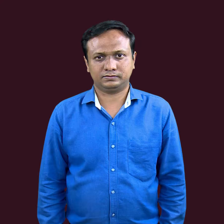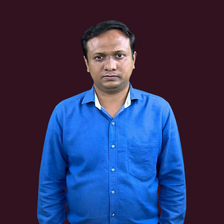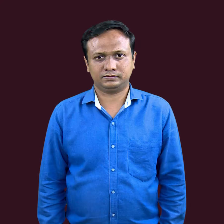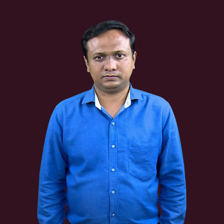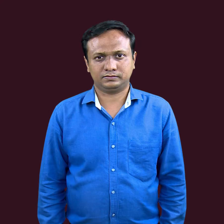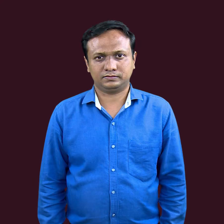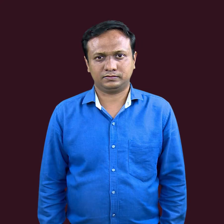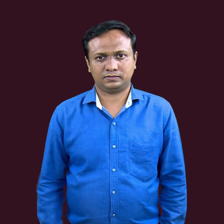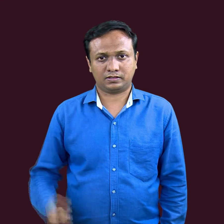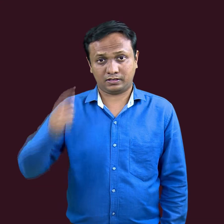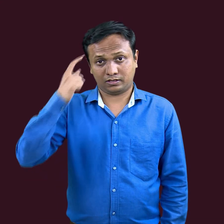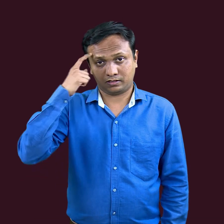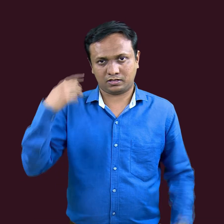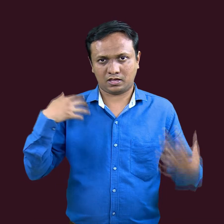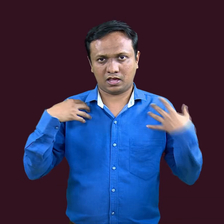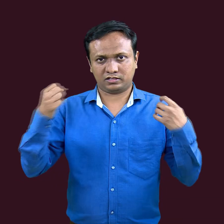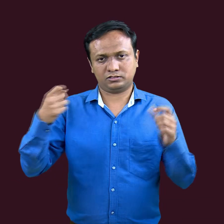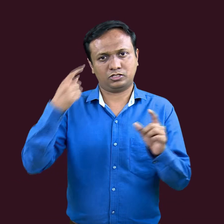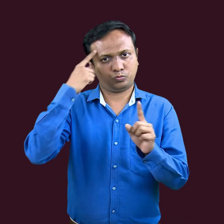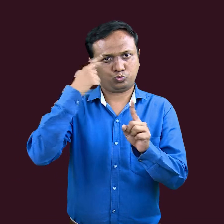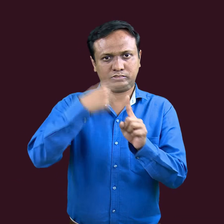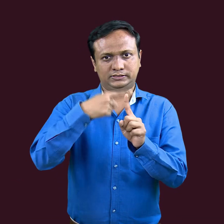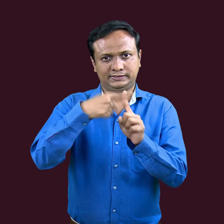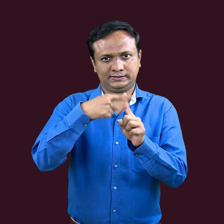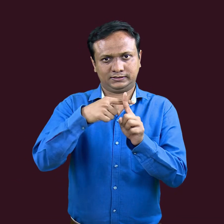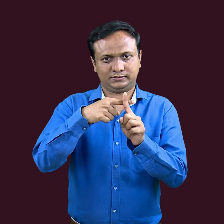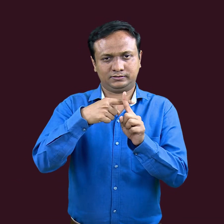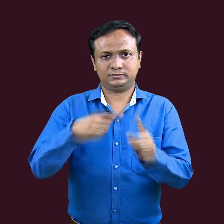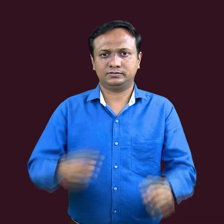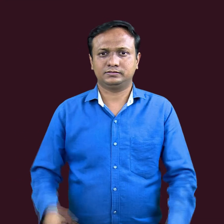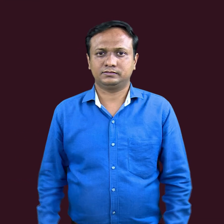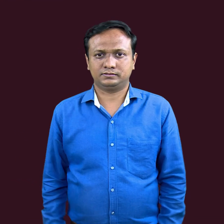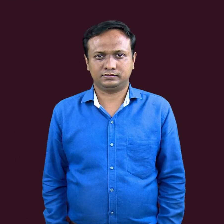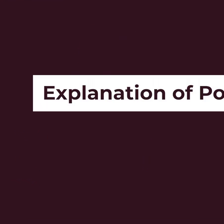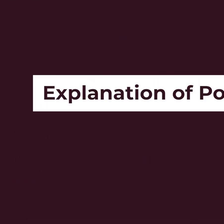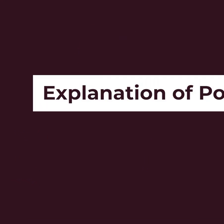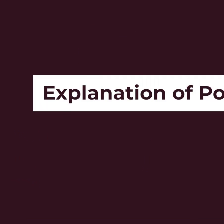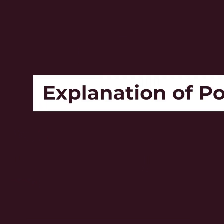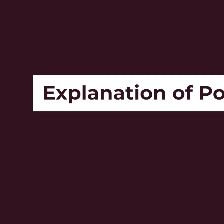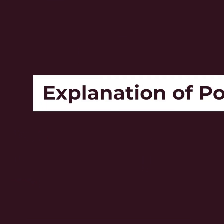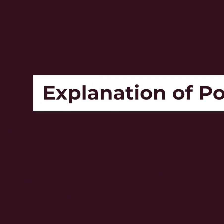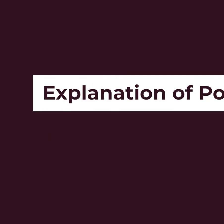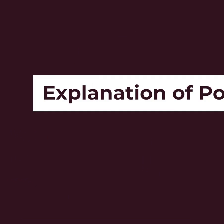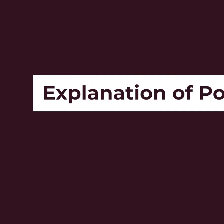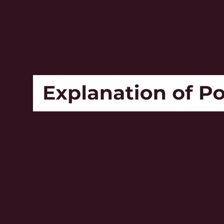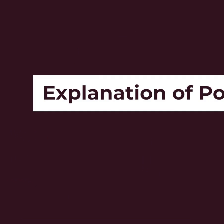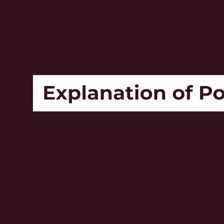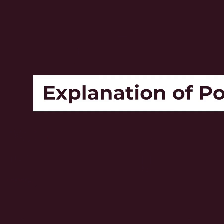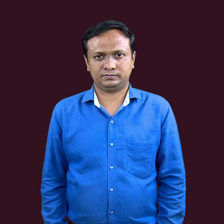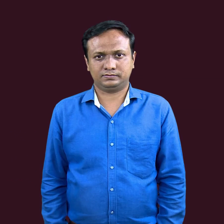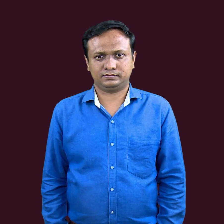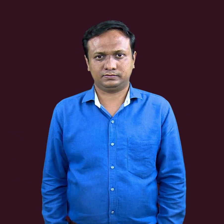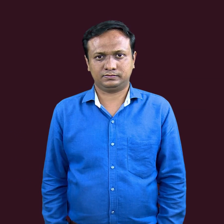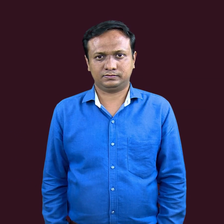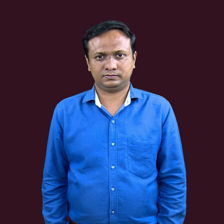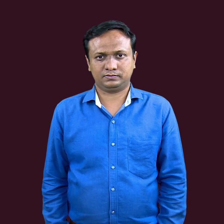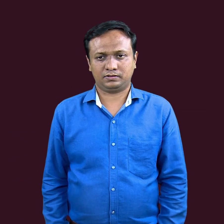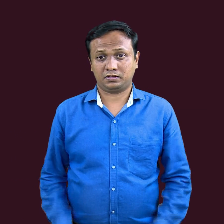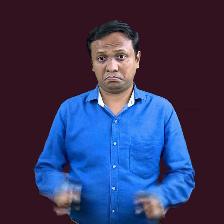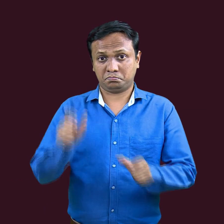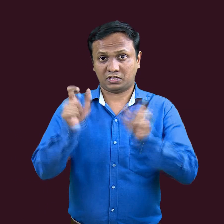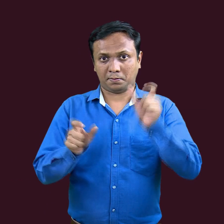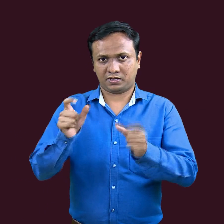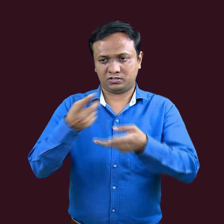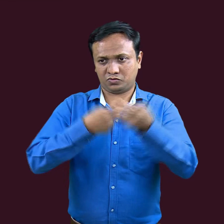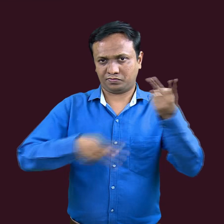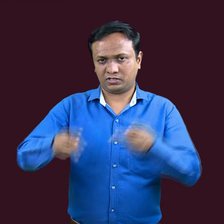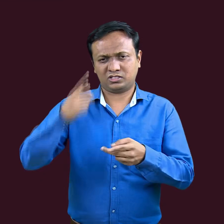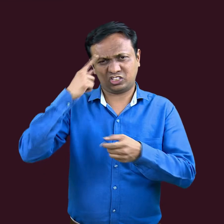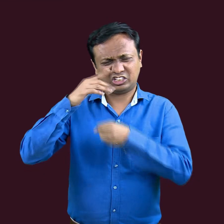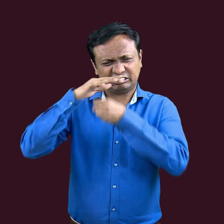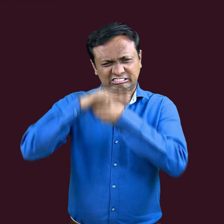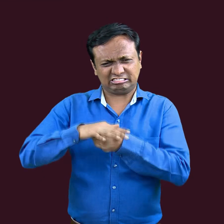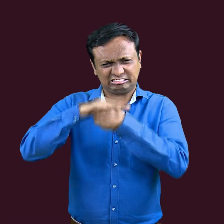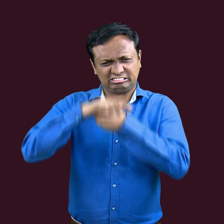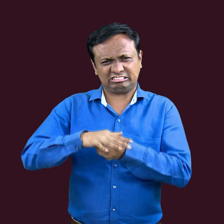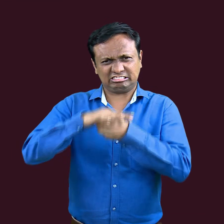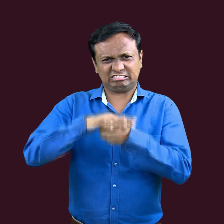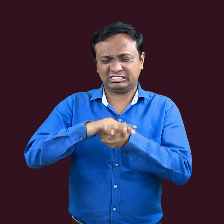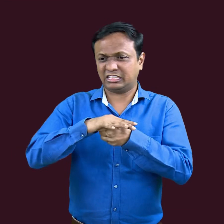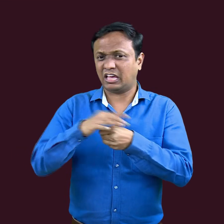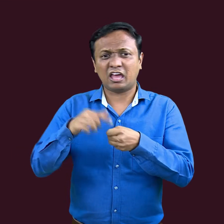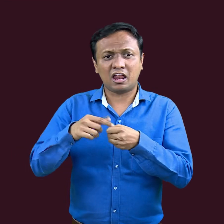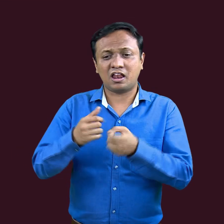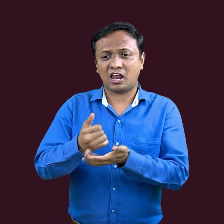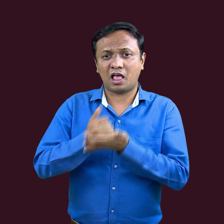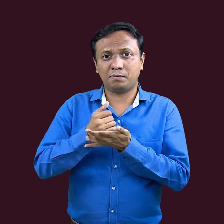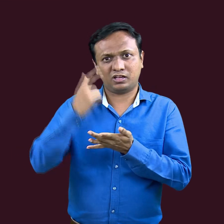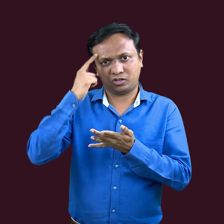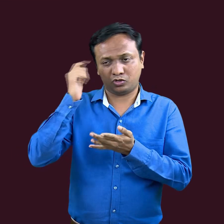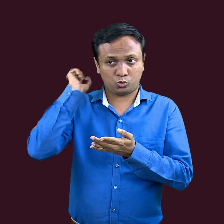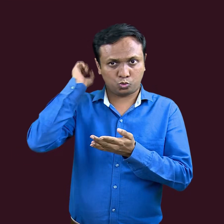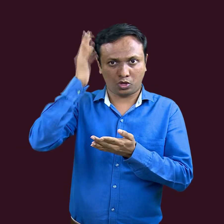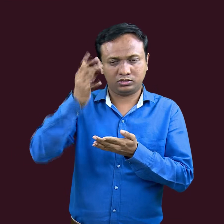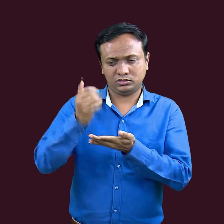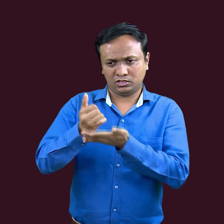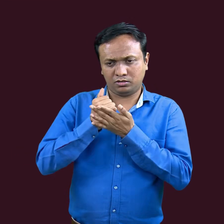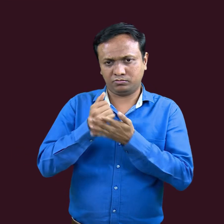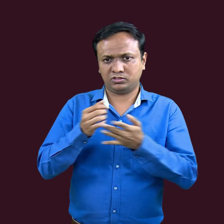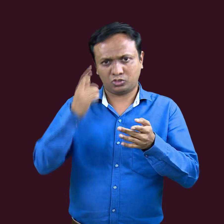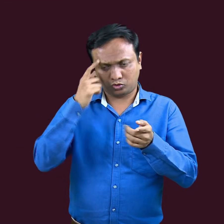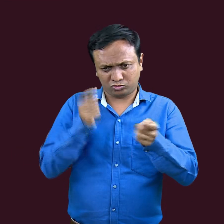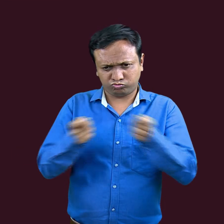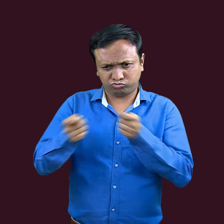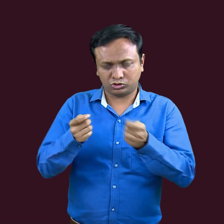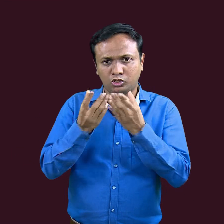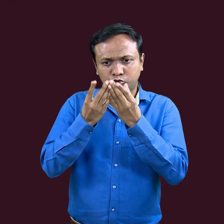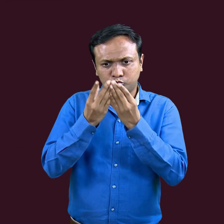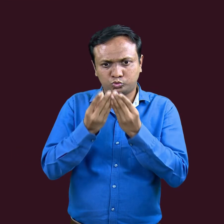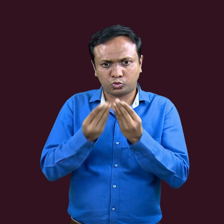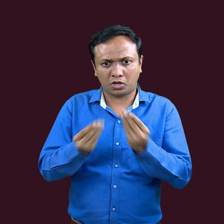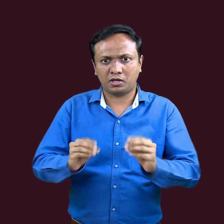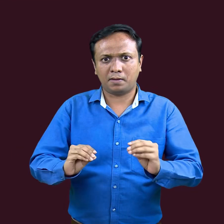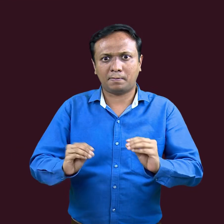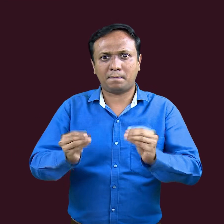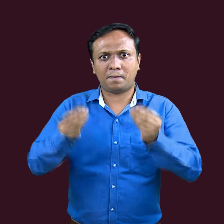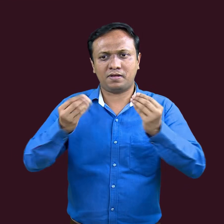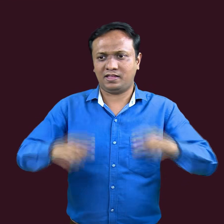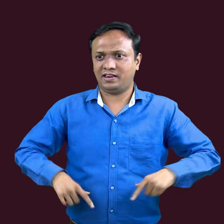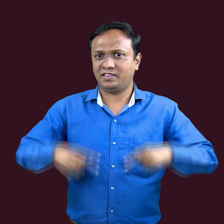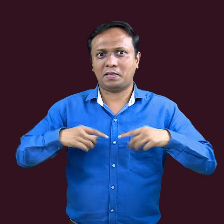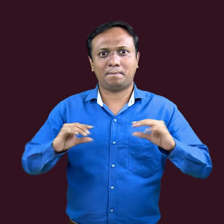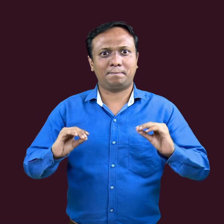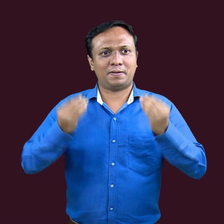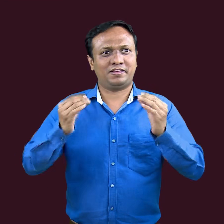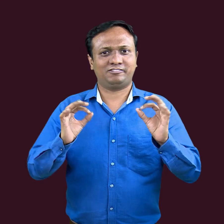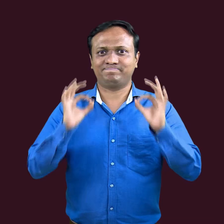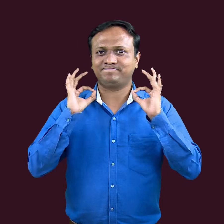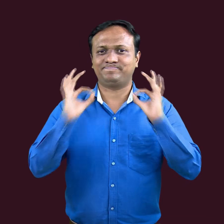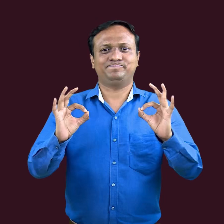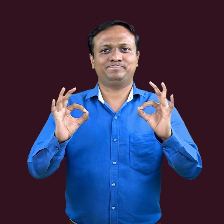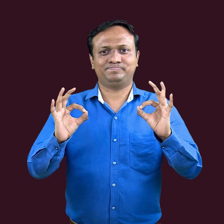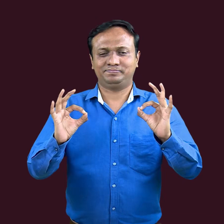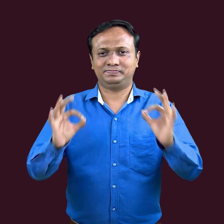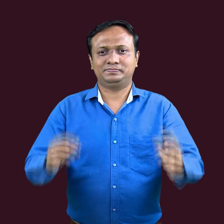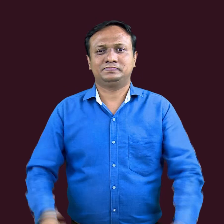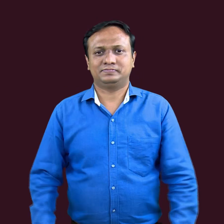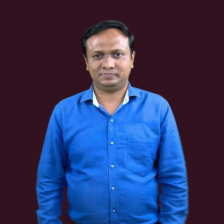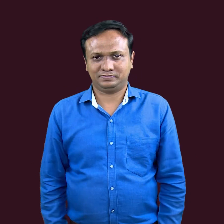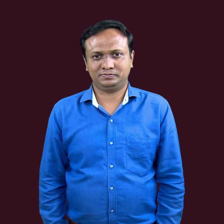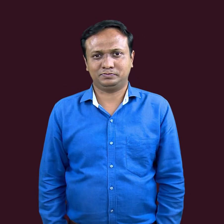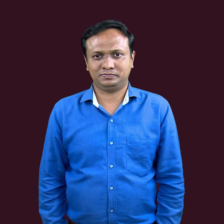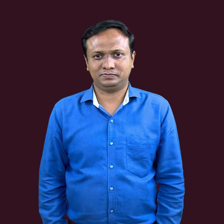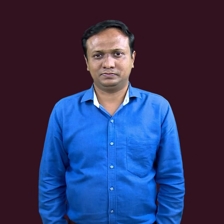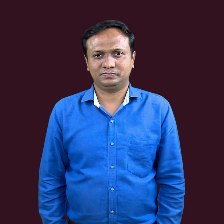Positive mental health